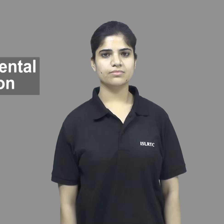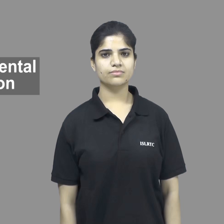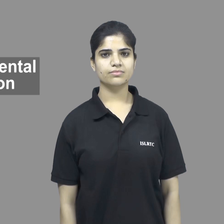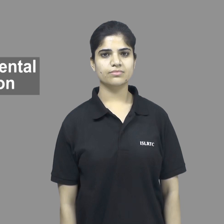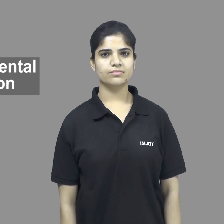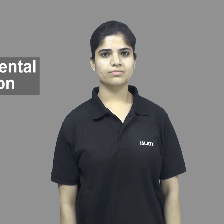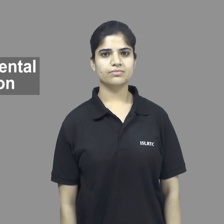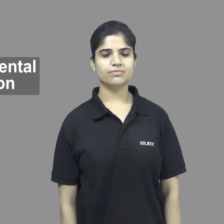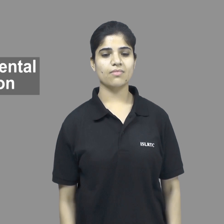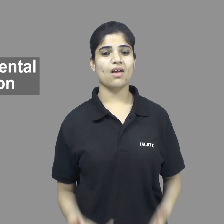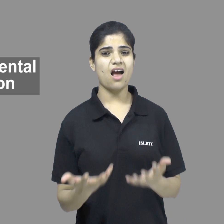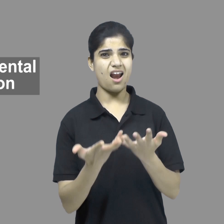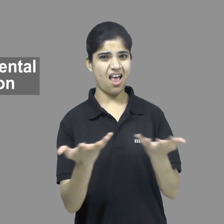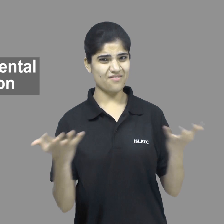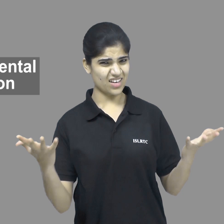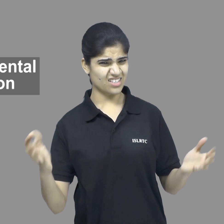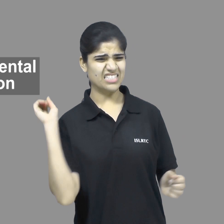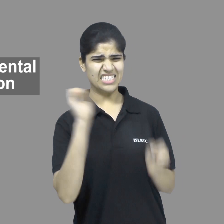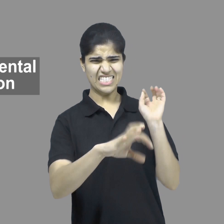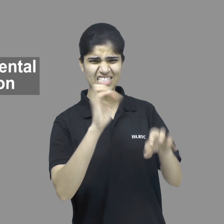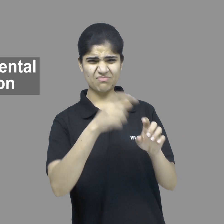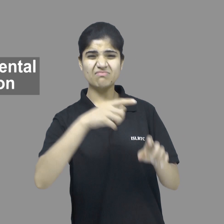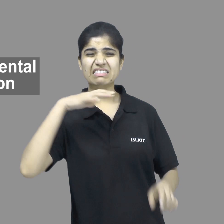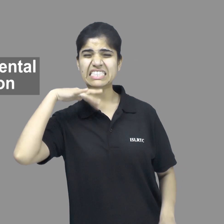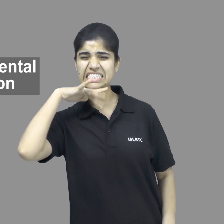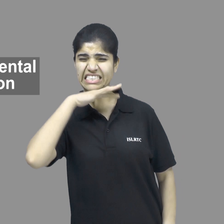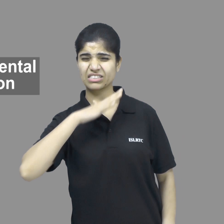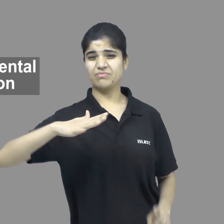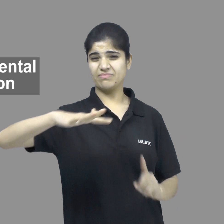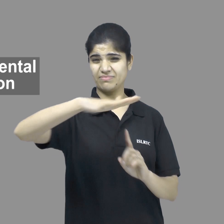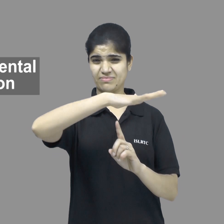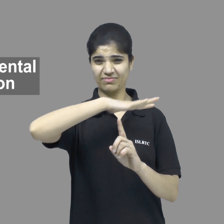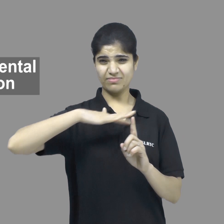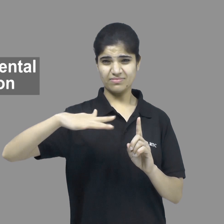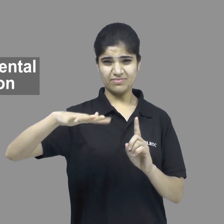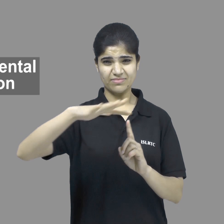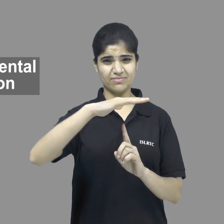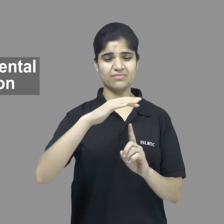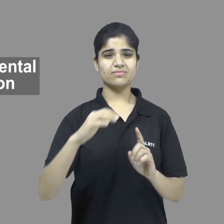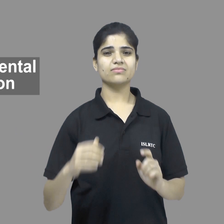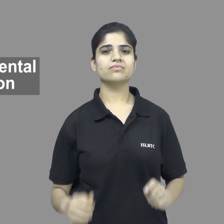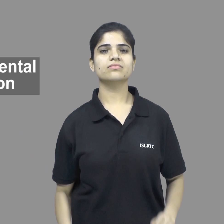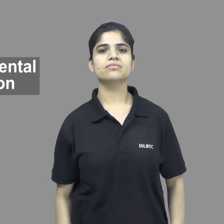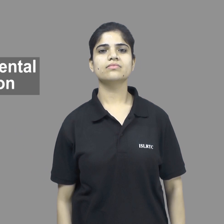Environmental Pollution